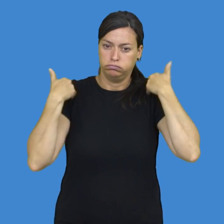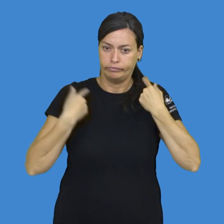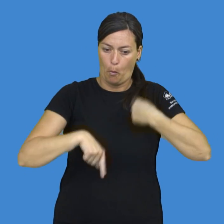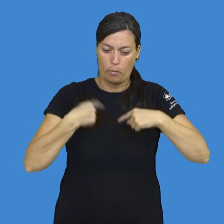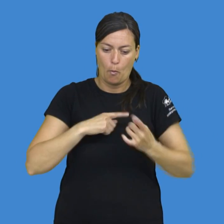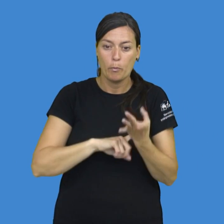circulación